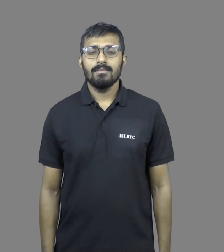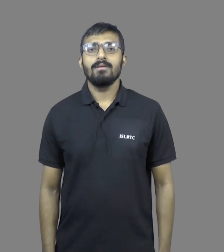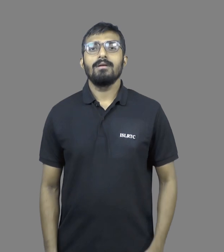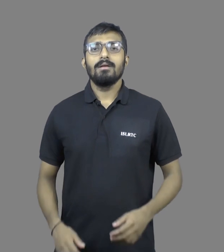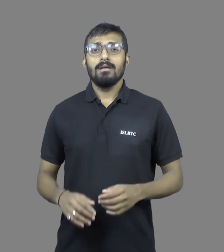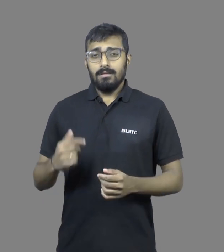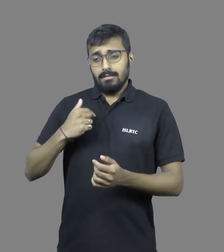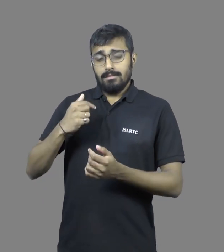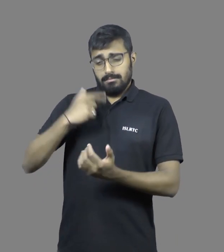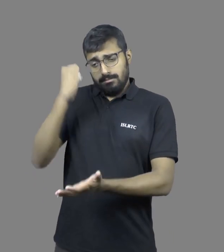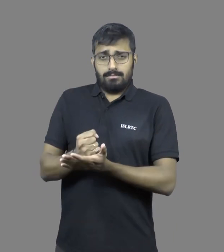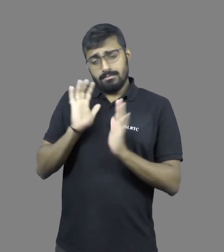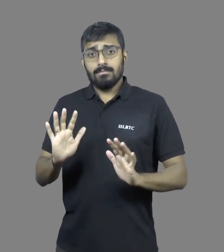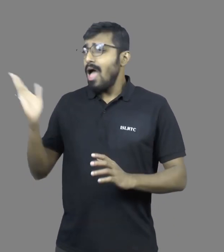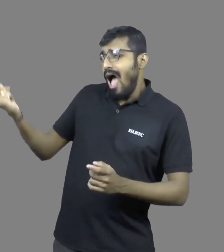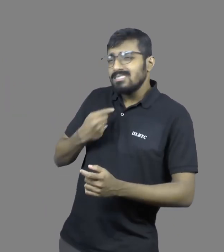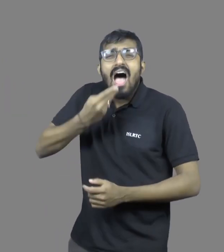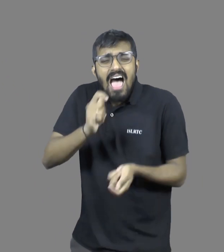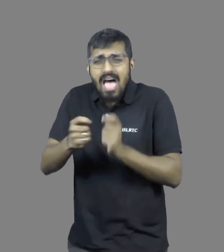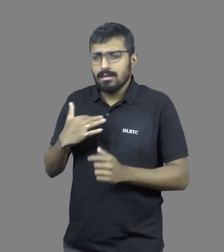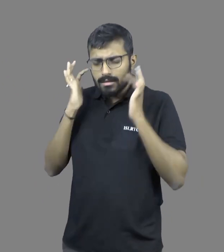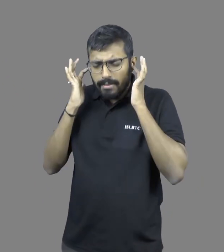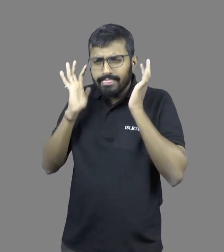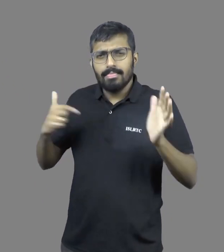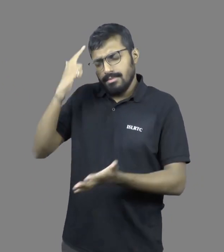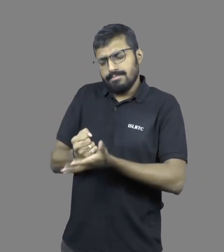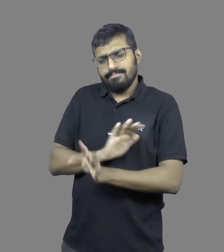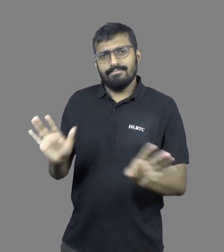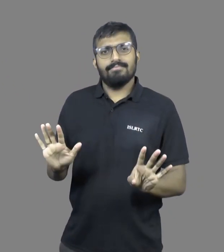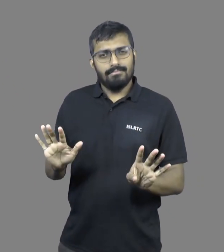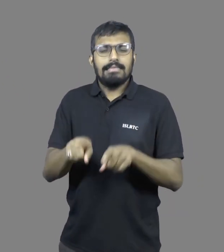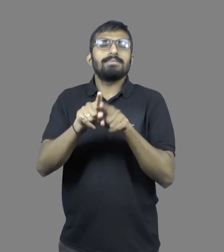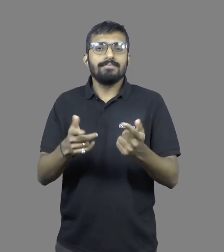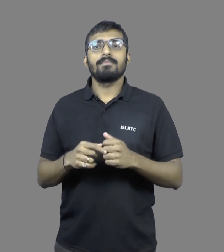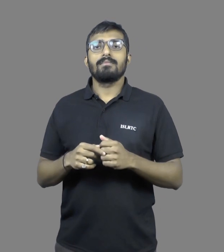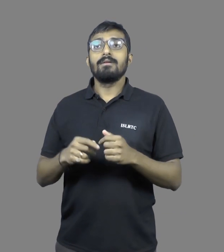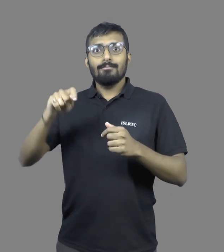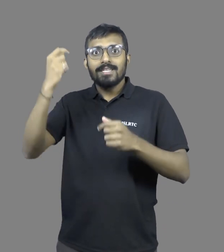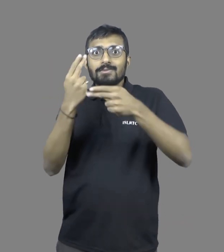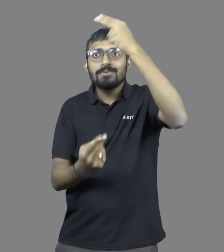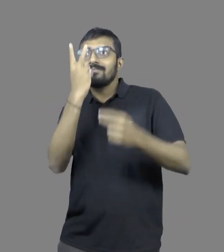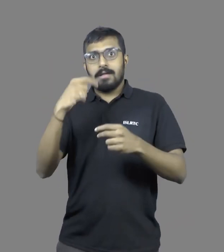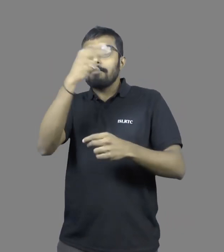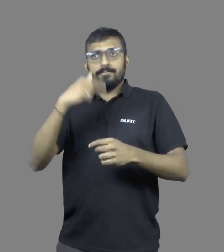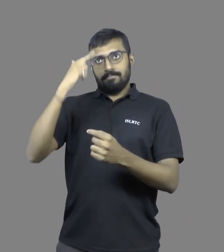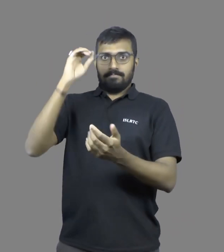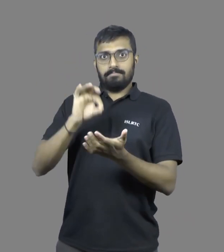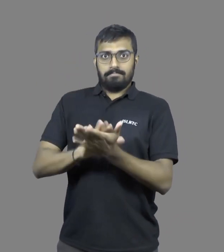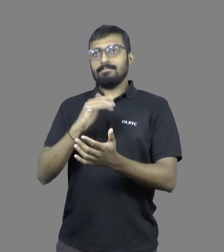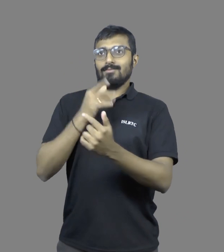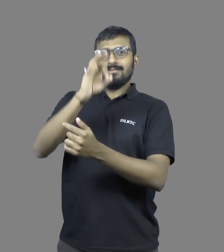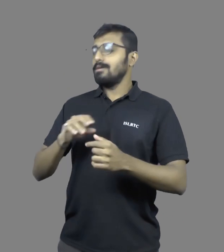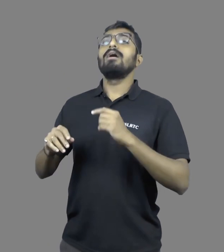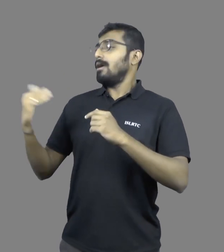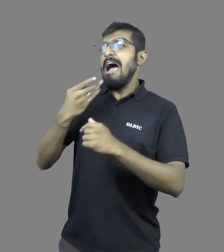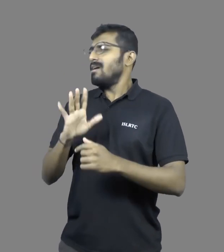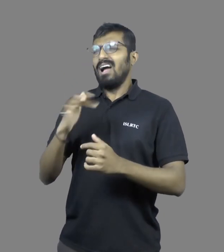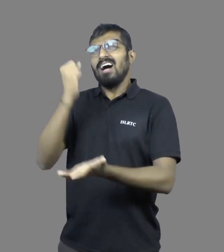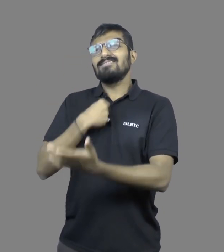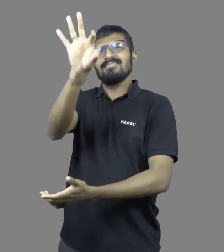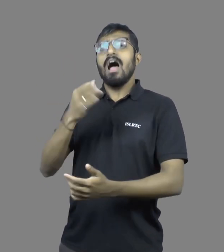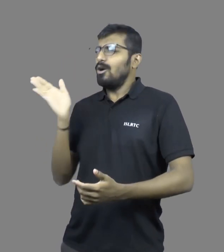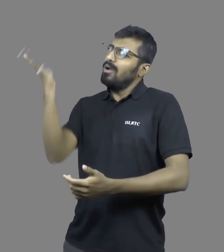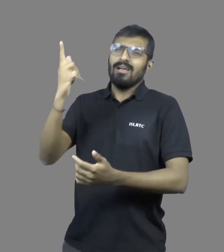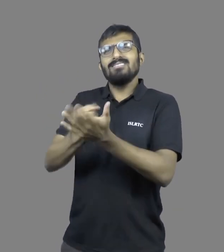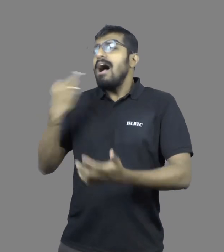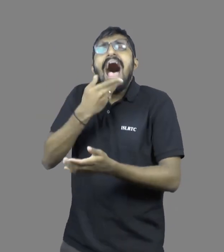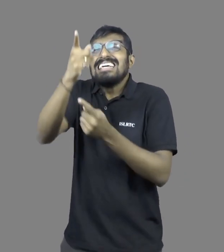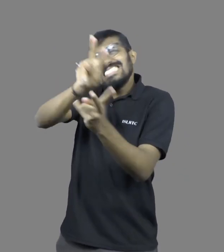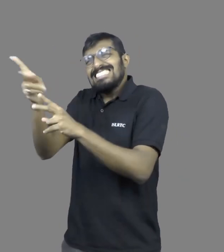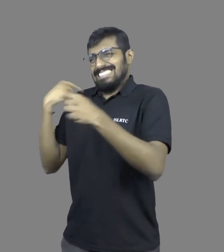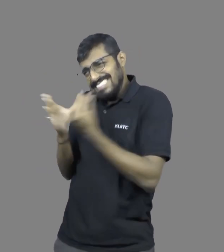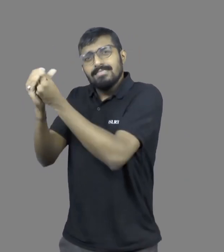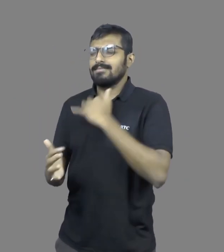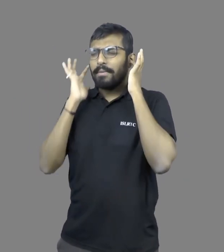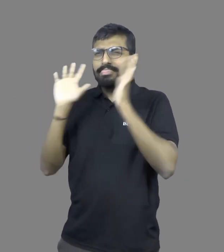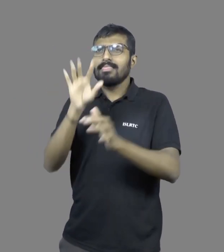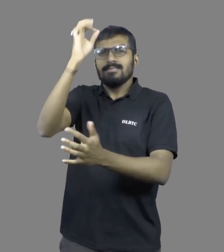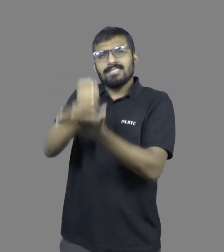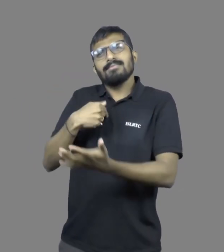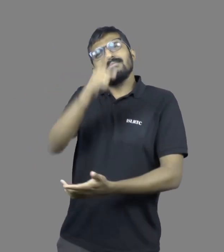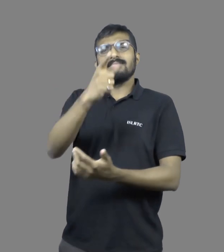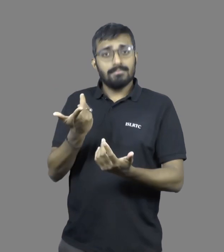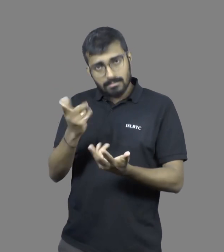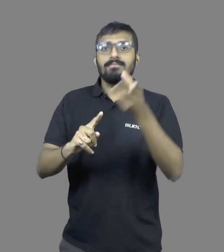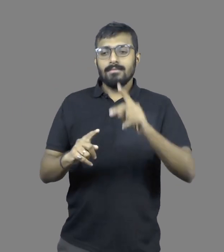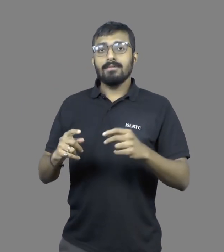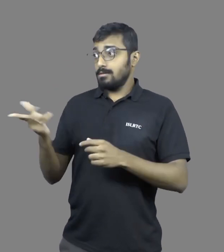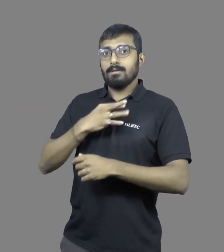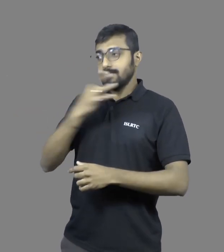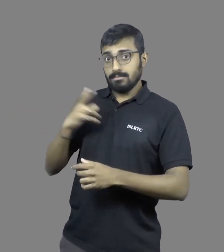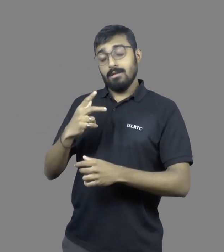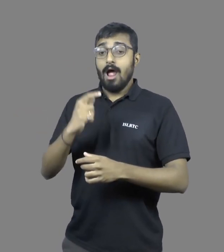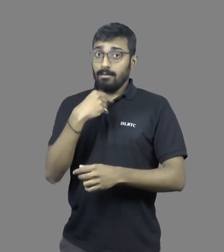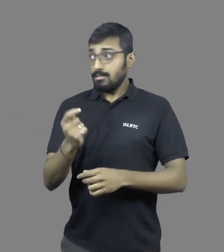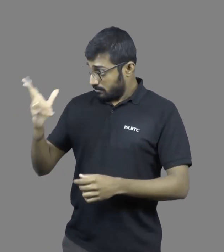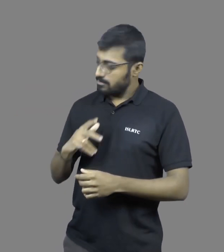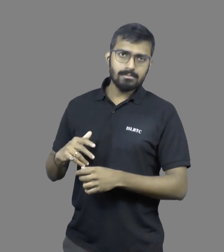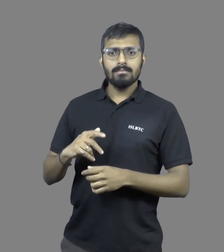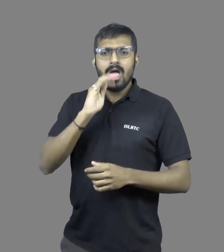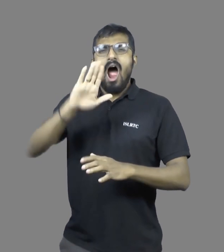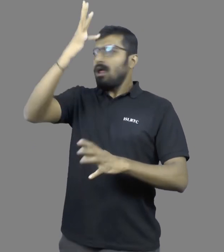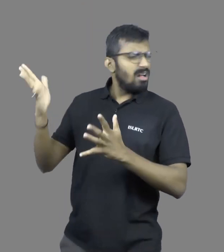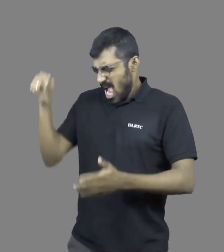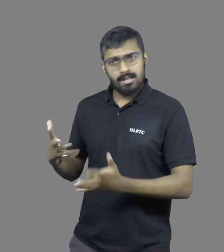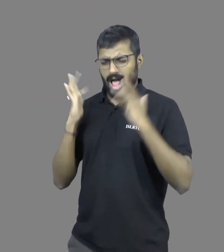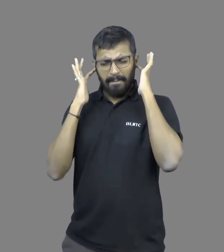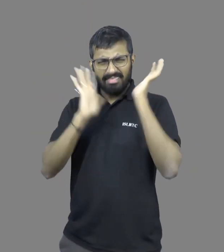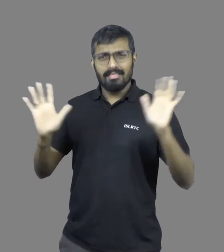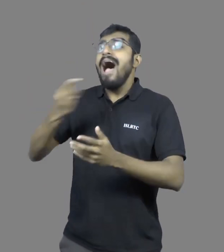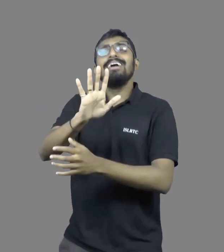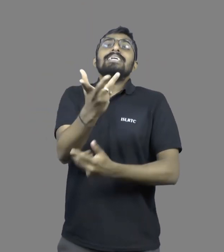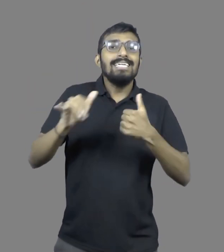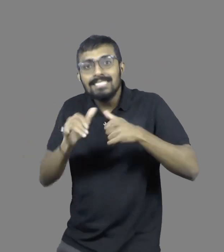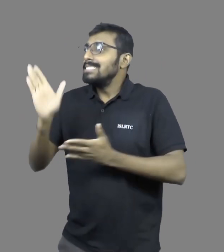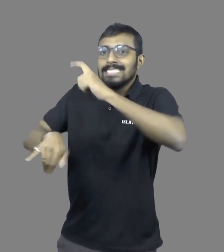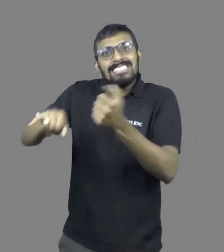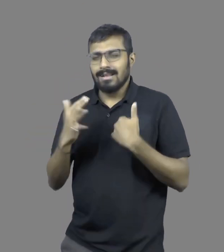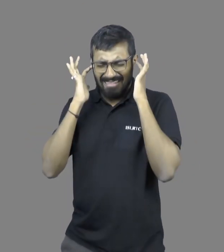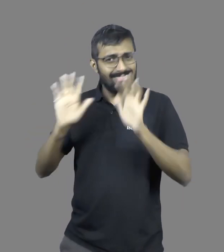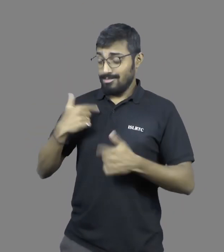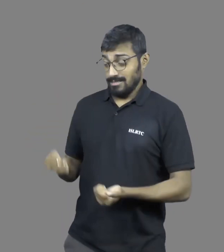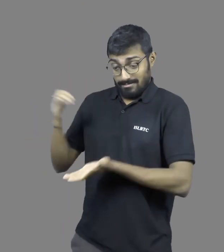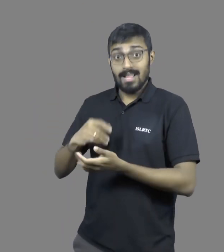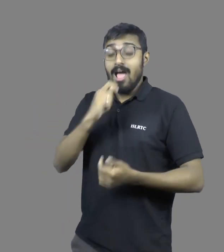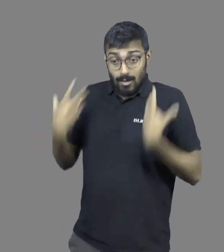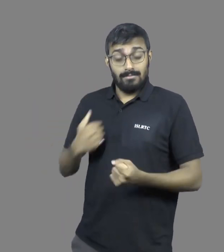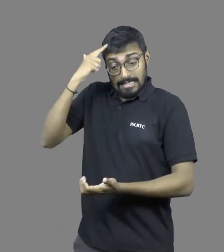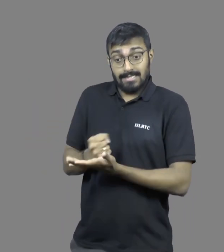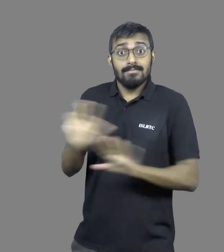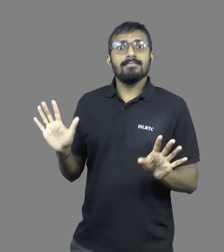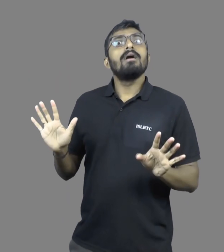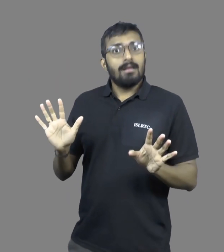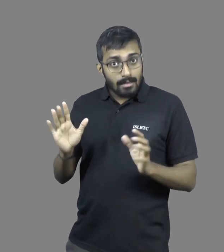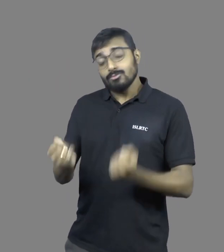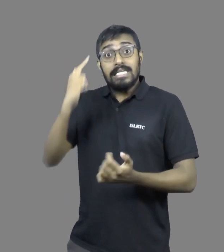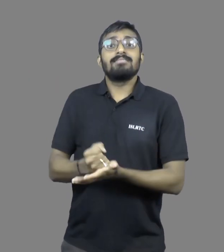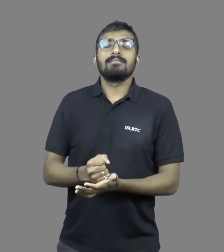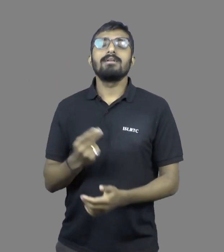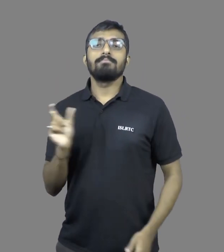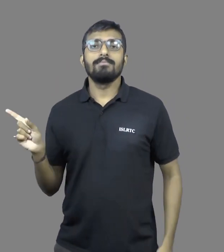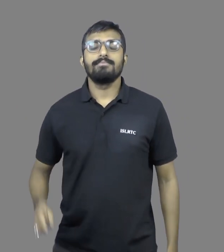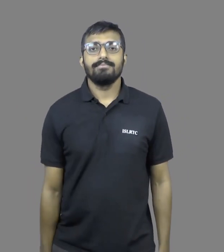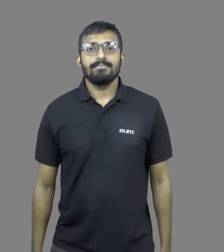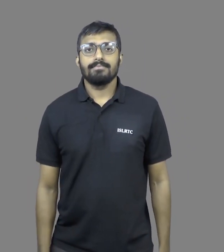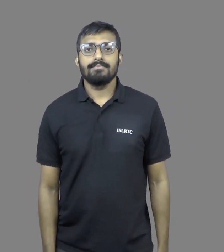Adamant Insistent Rigid Stubborn